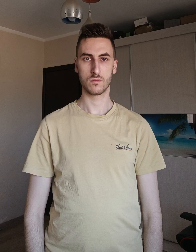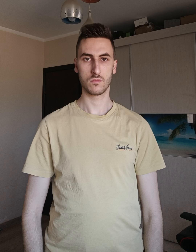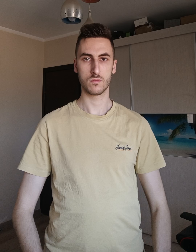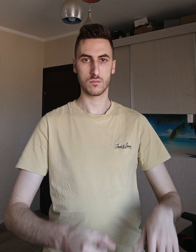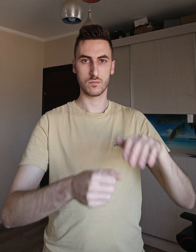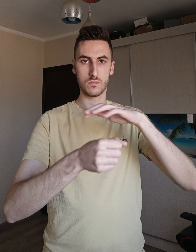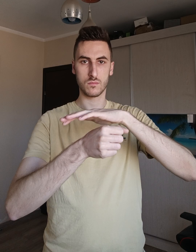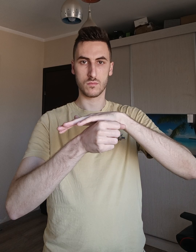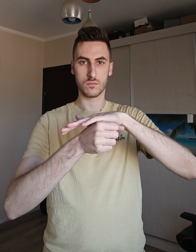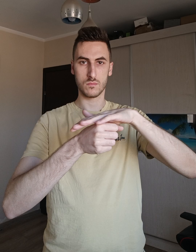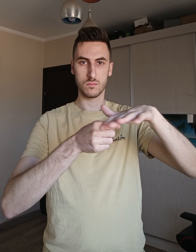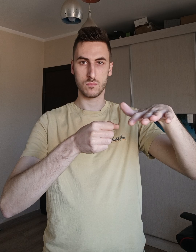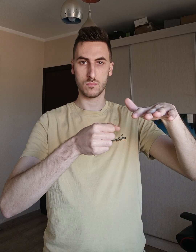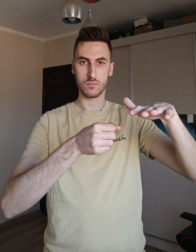מלא